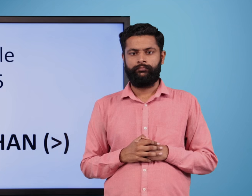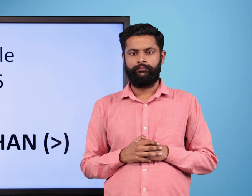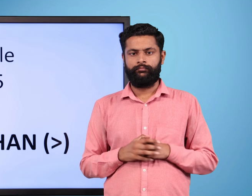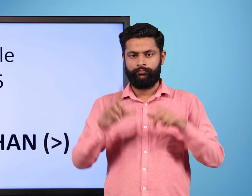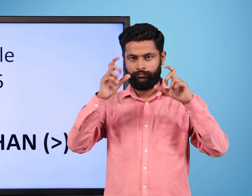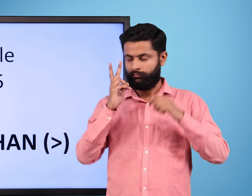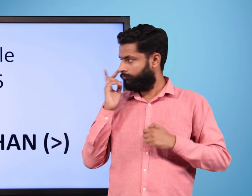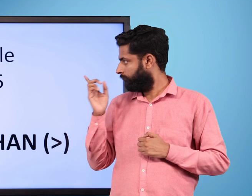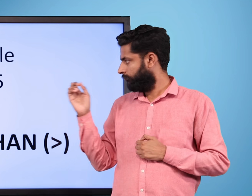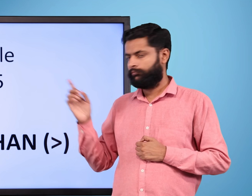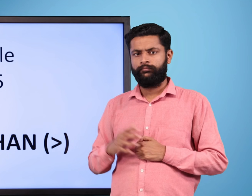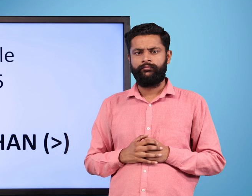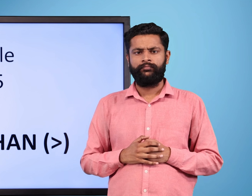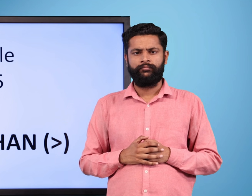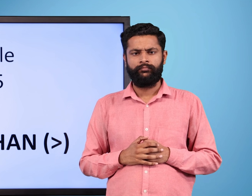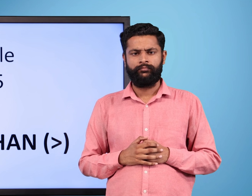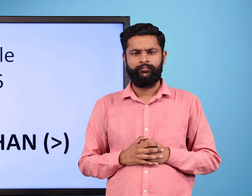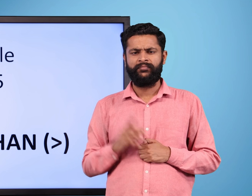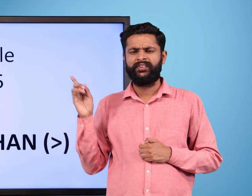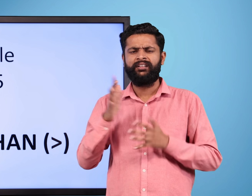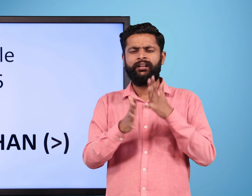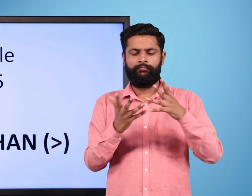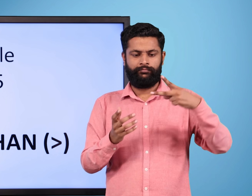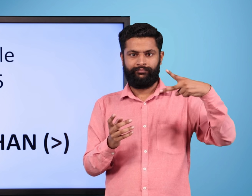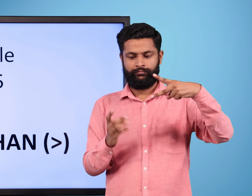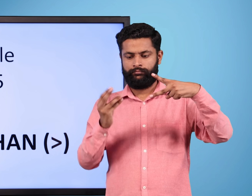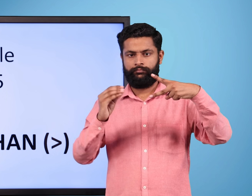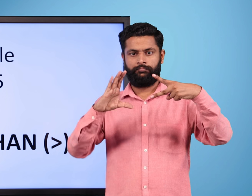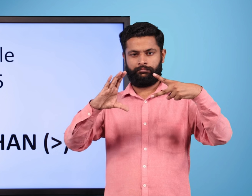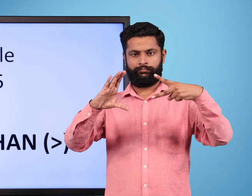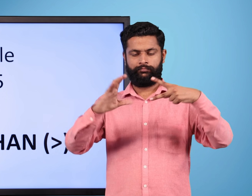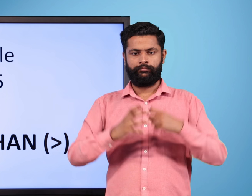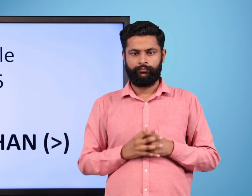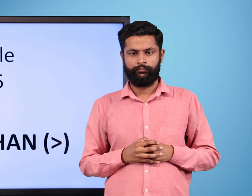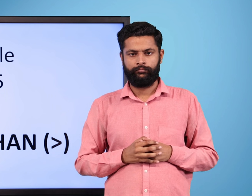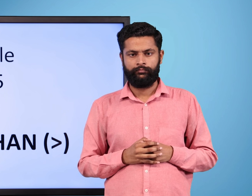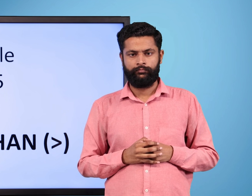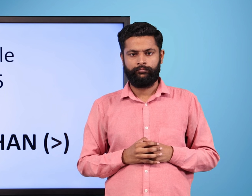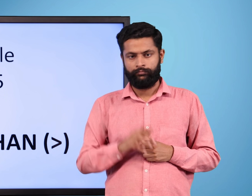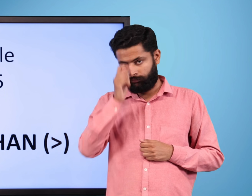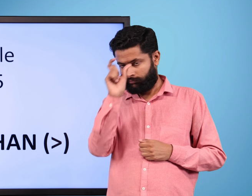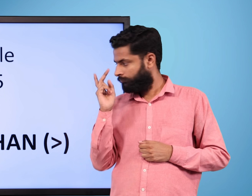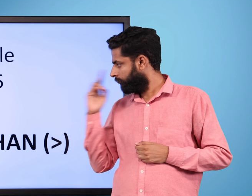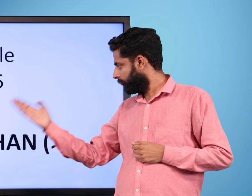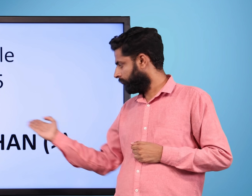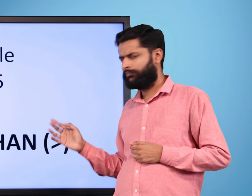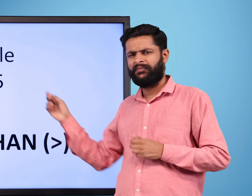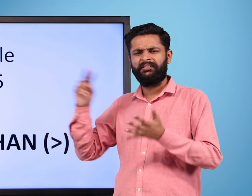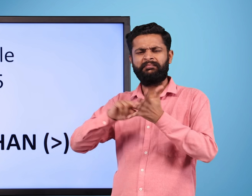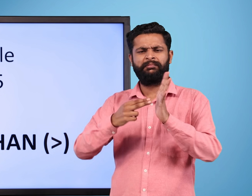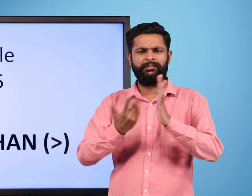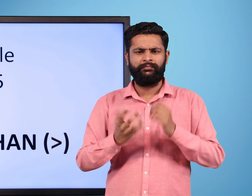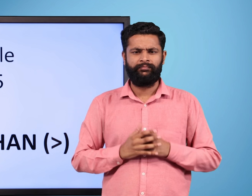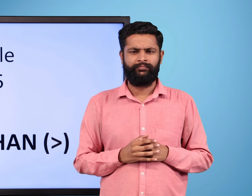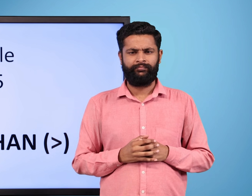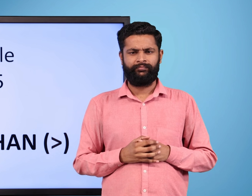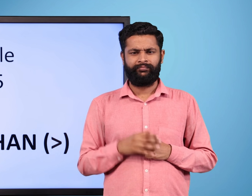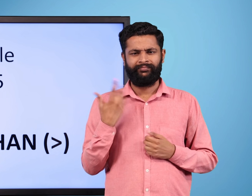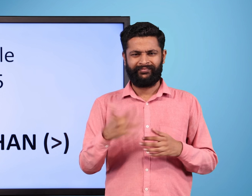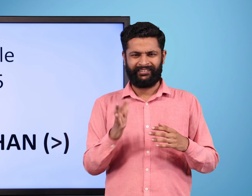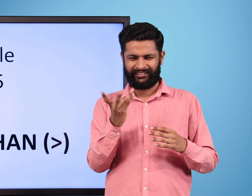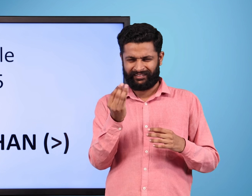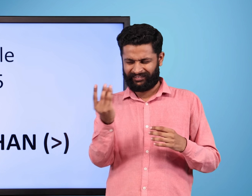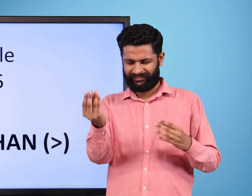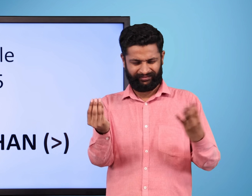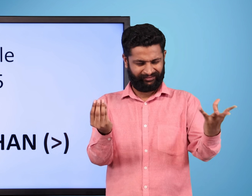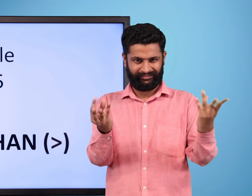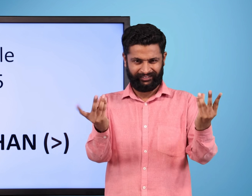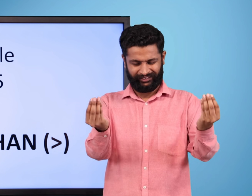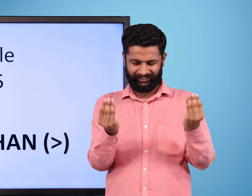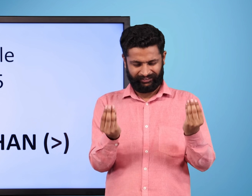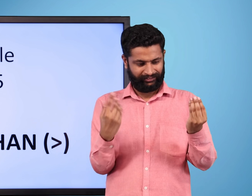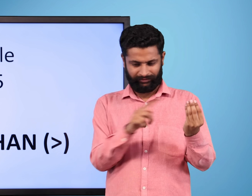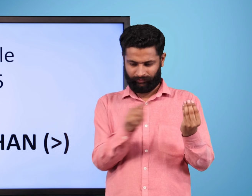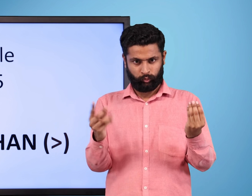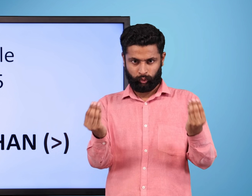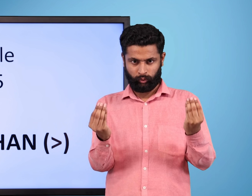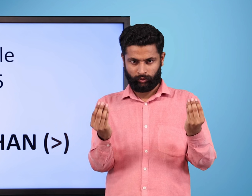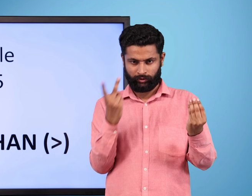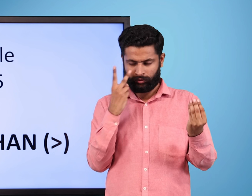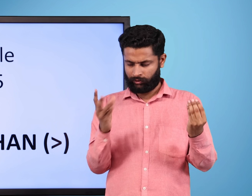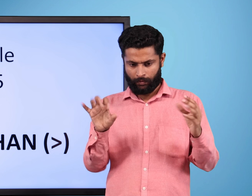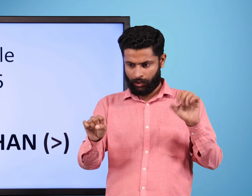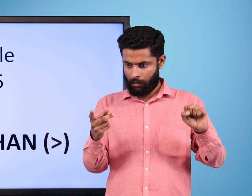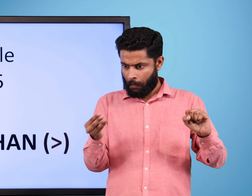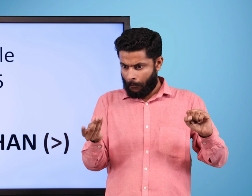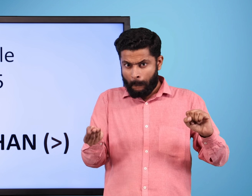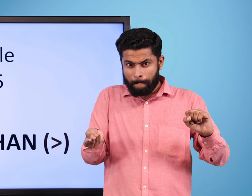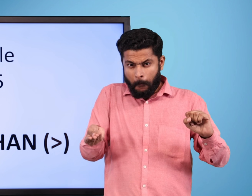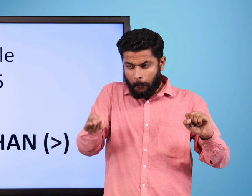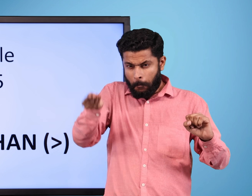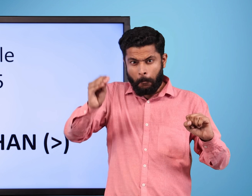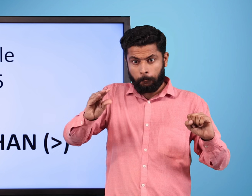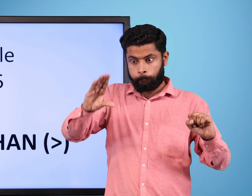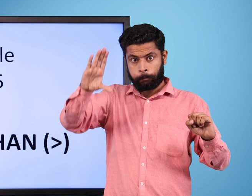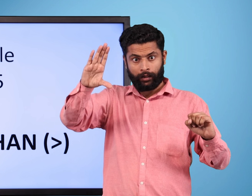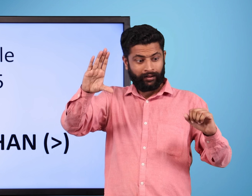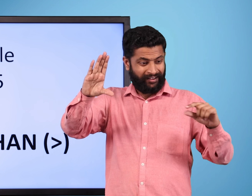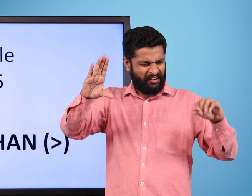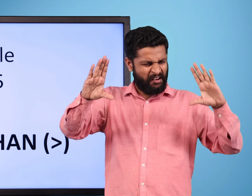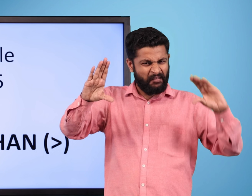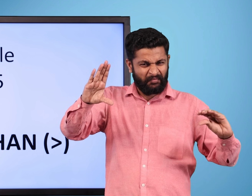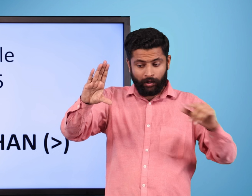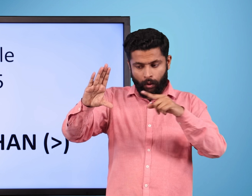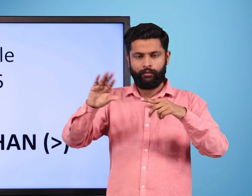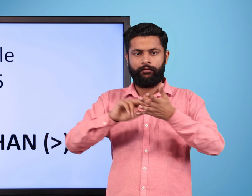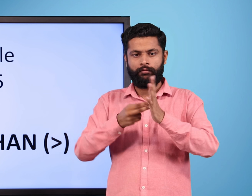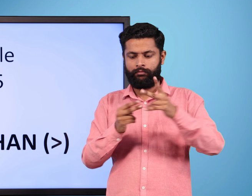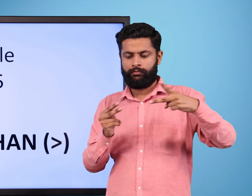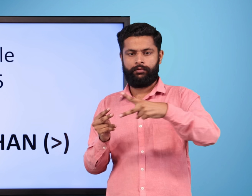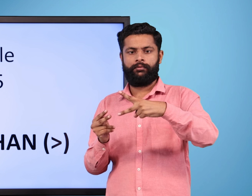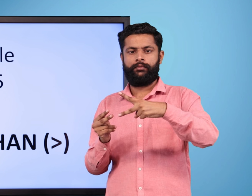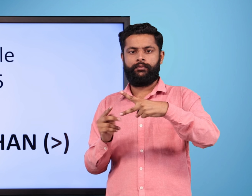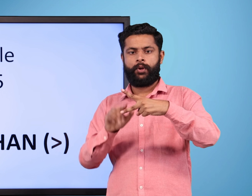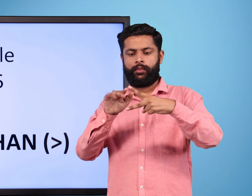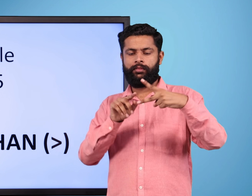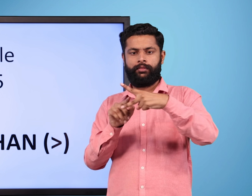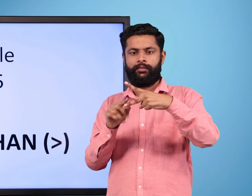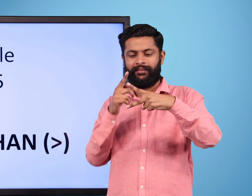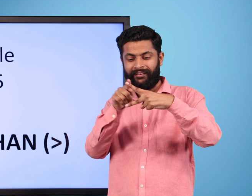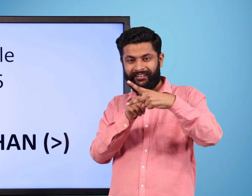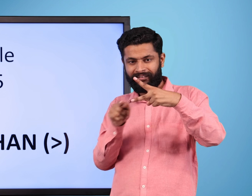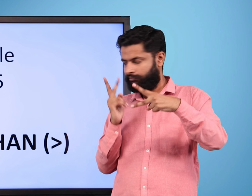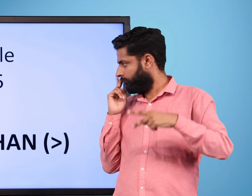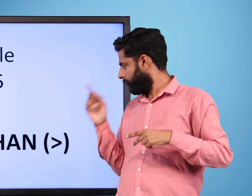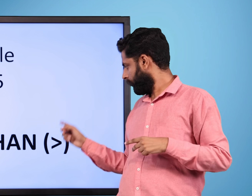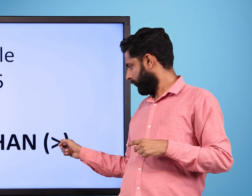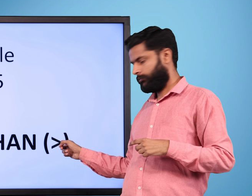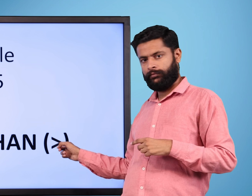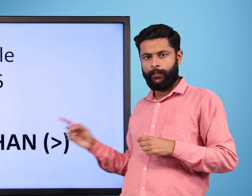Greater than (>) This sign means greater than. When we look at two numbers, we can say that one number is greater than the other. It is depicted by the symbol > in which the number before the symbol